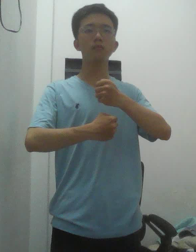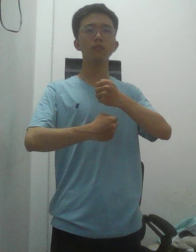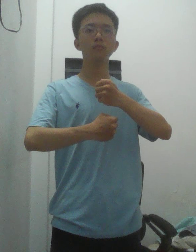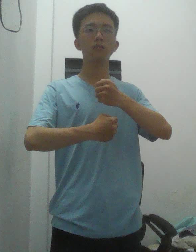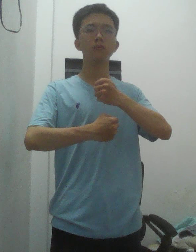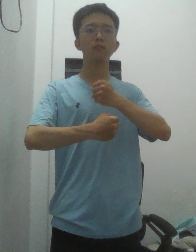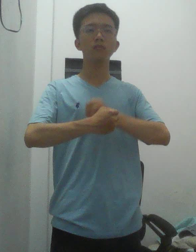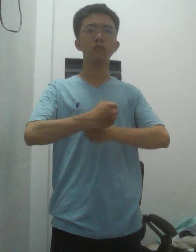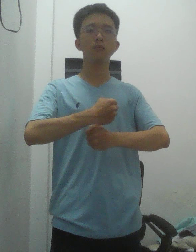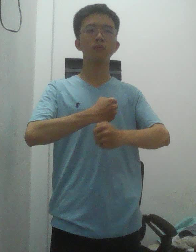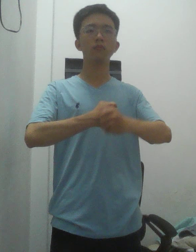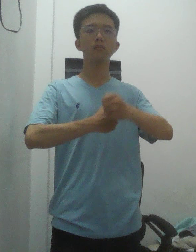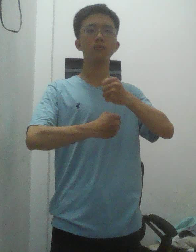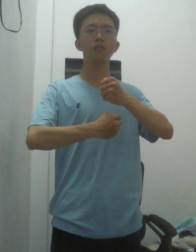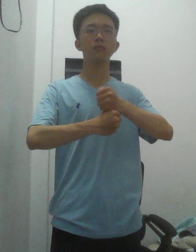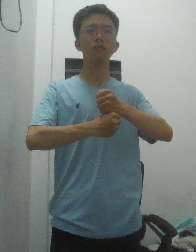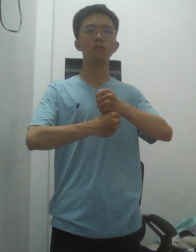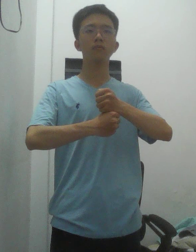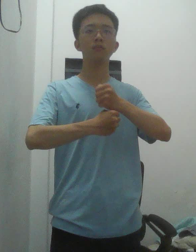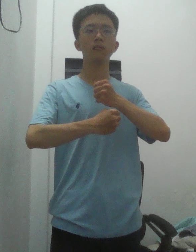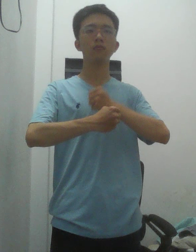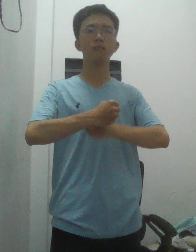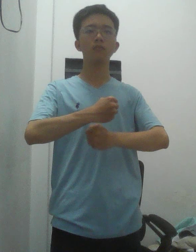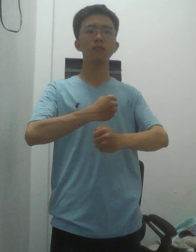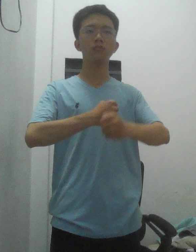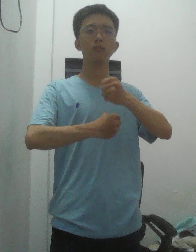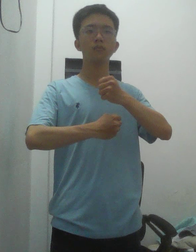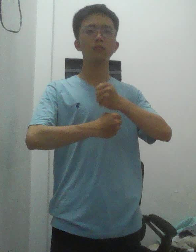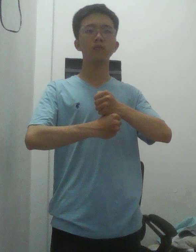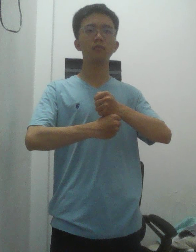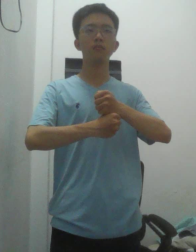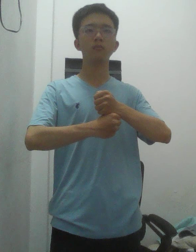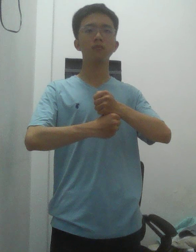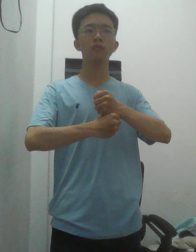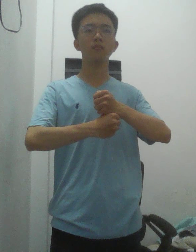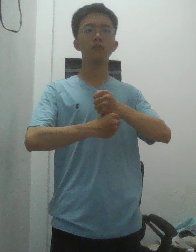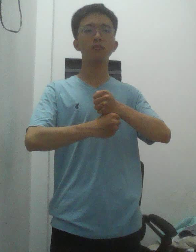quanh nam